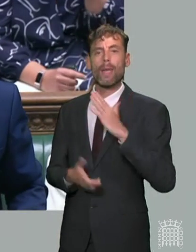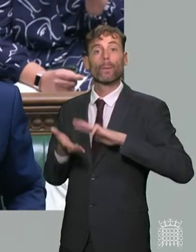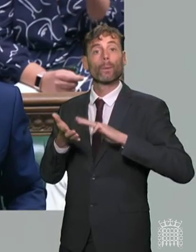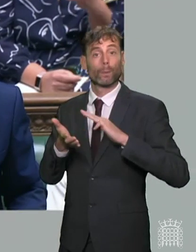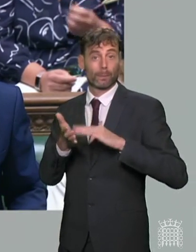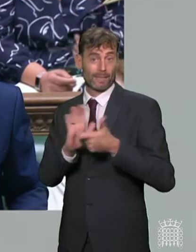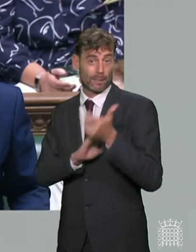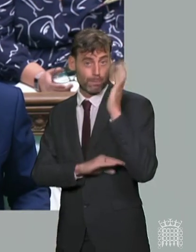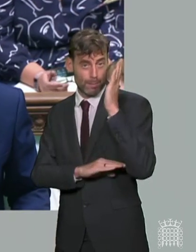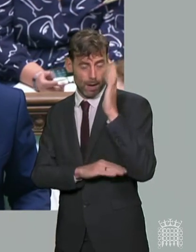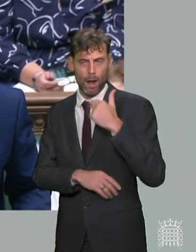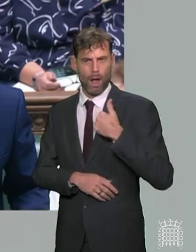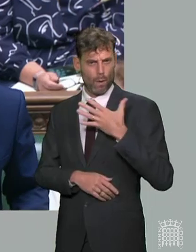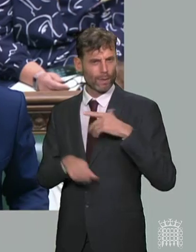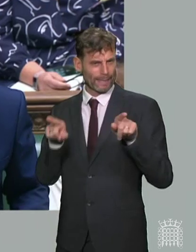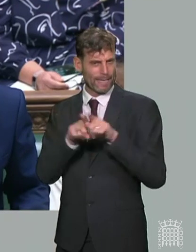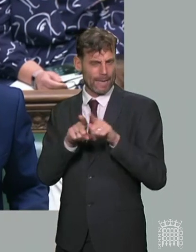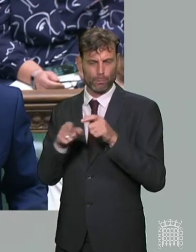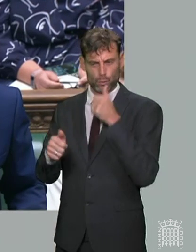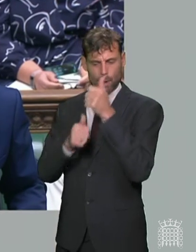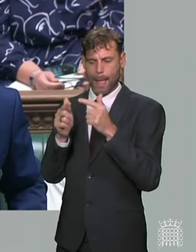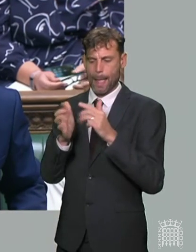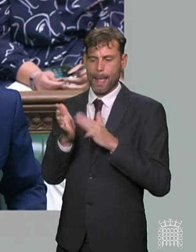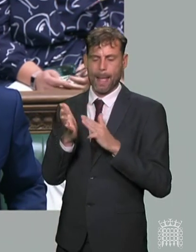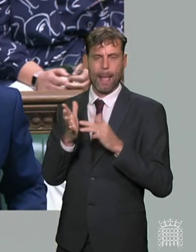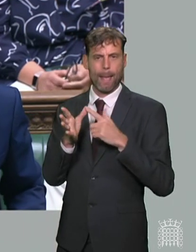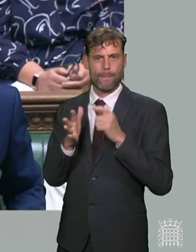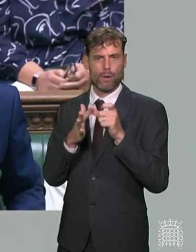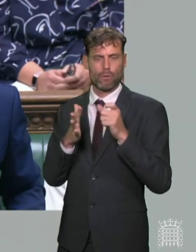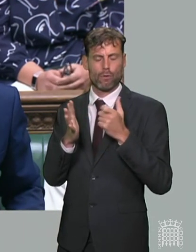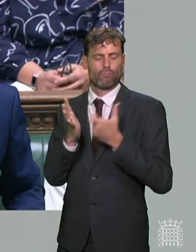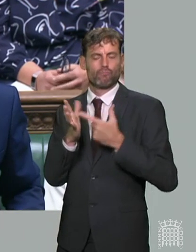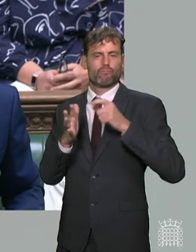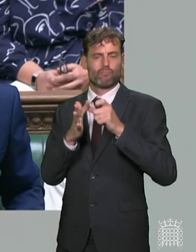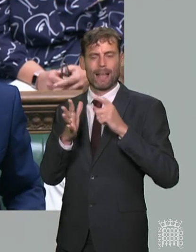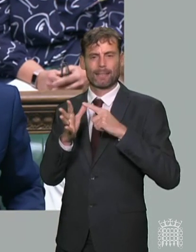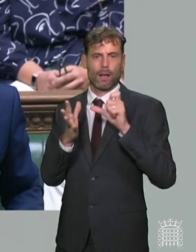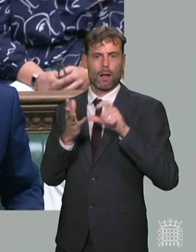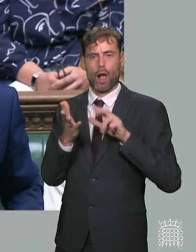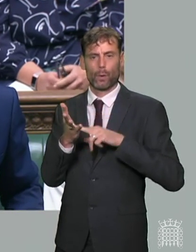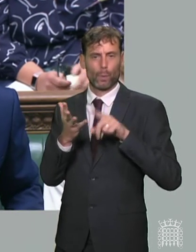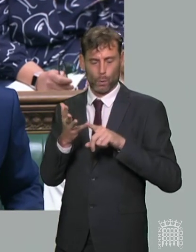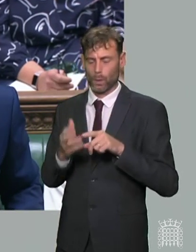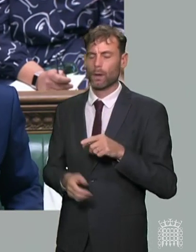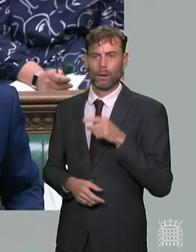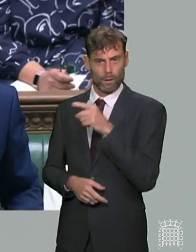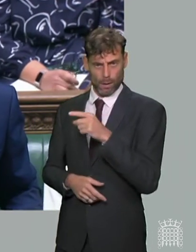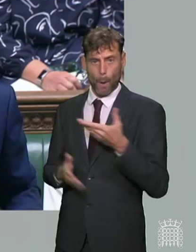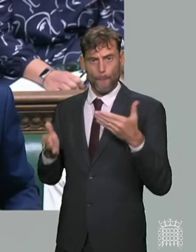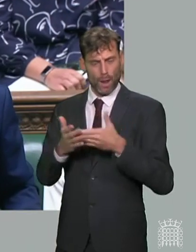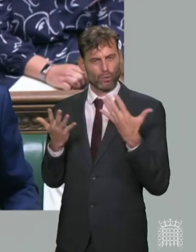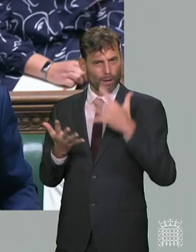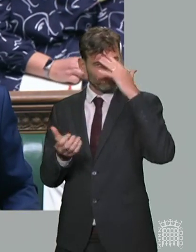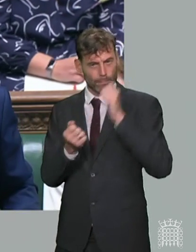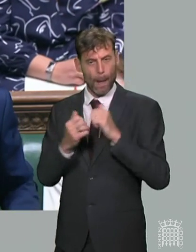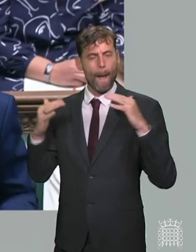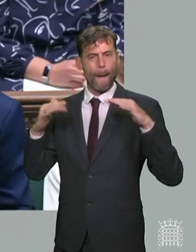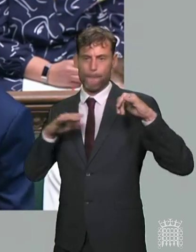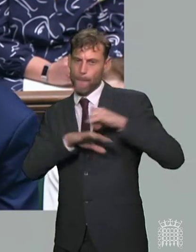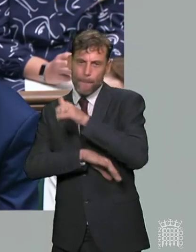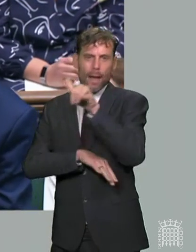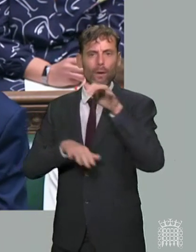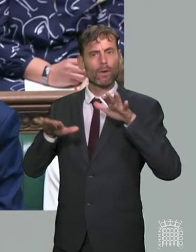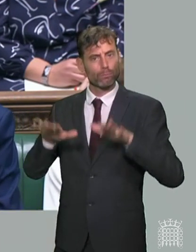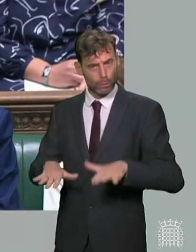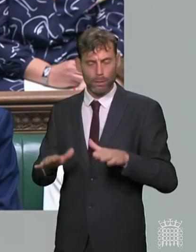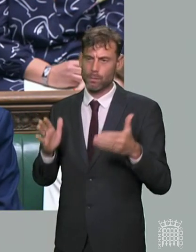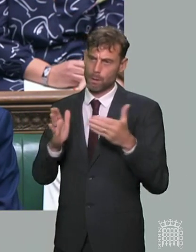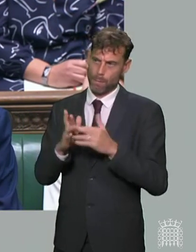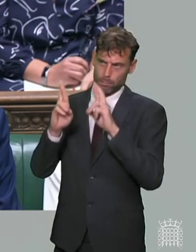I join the Prime Minister in his comments about Emma Raducanu—a tremendous success in the US Open—the Battle of Britain and the G7 Speakers conference.